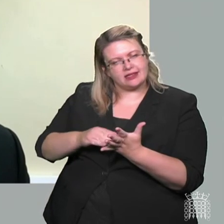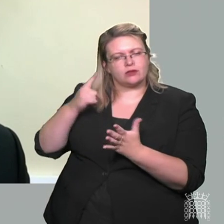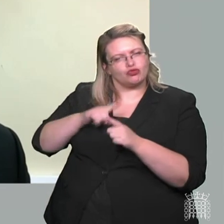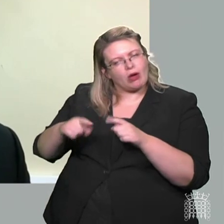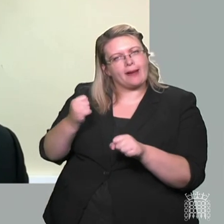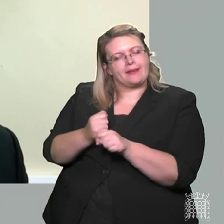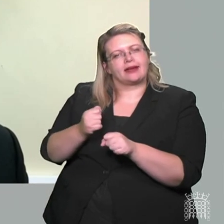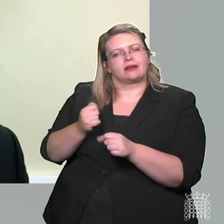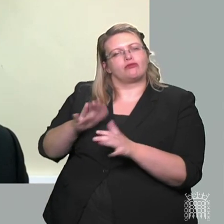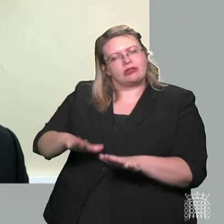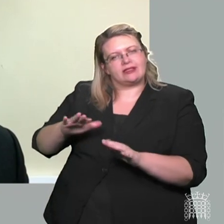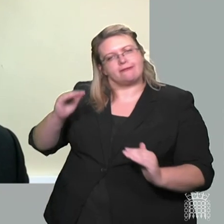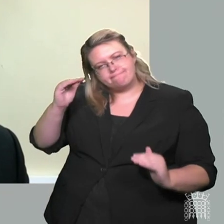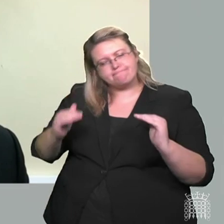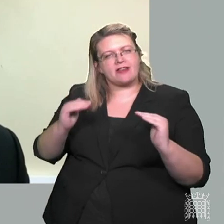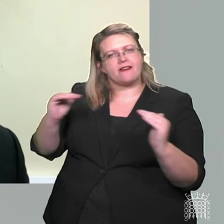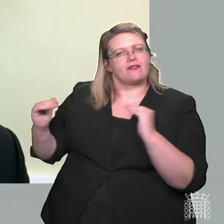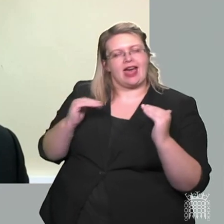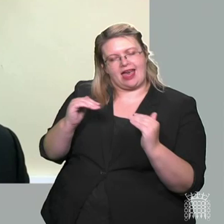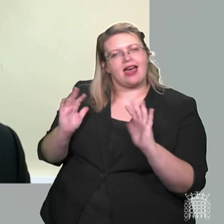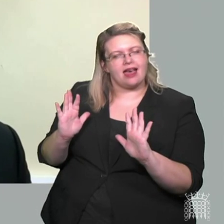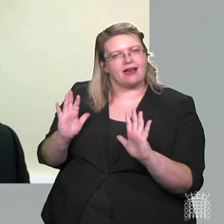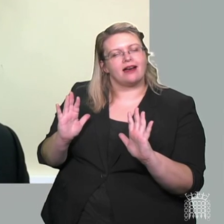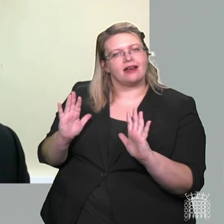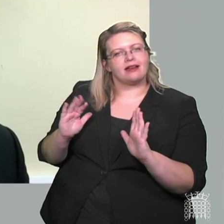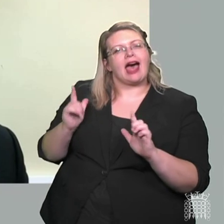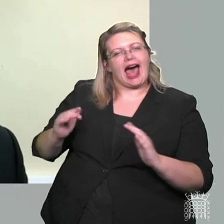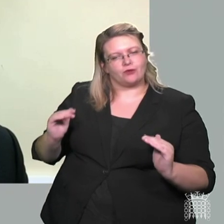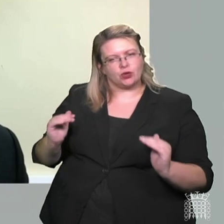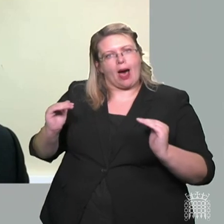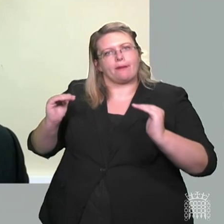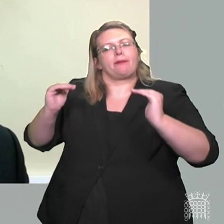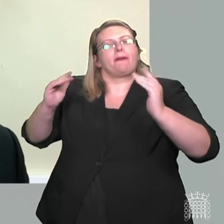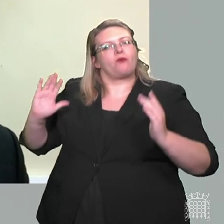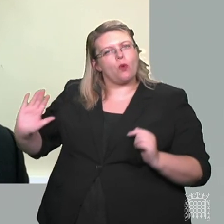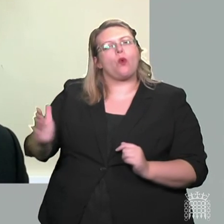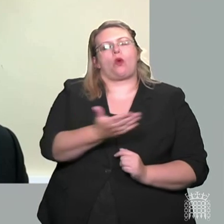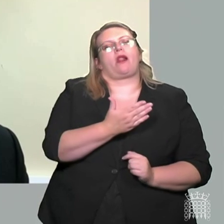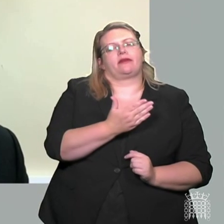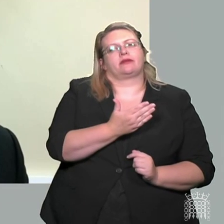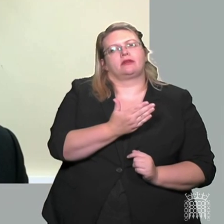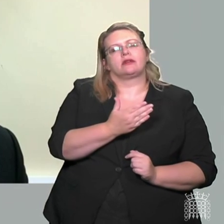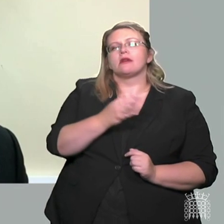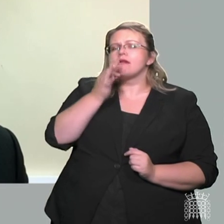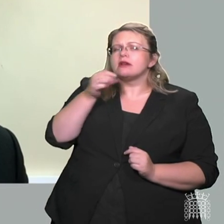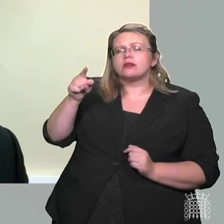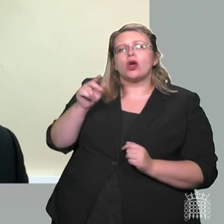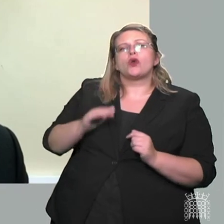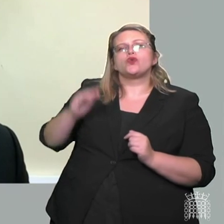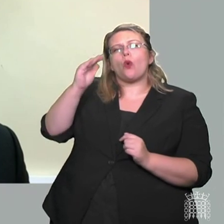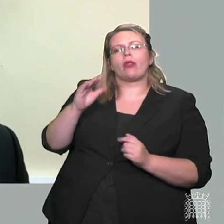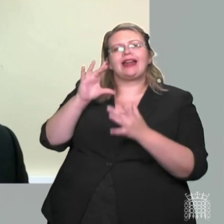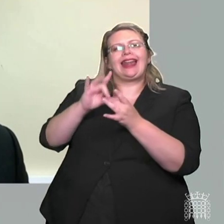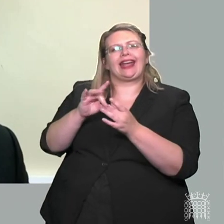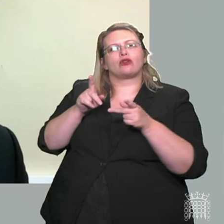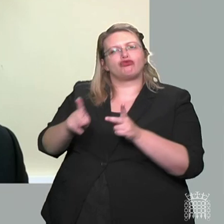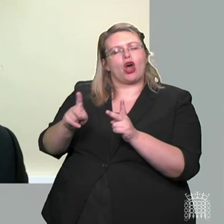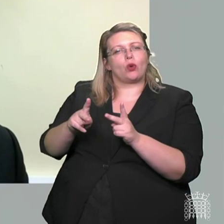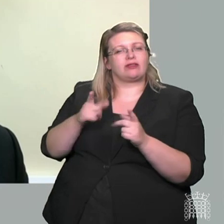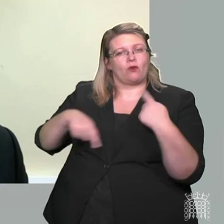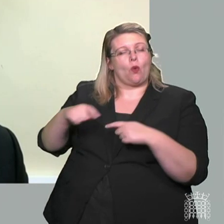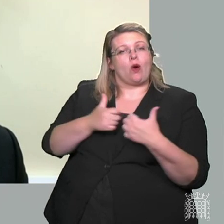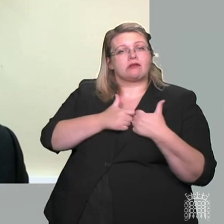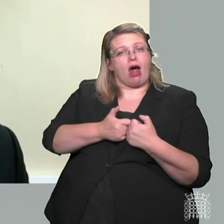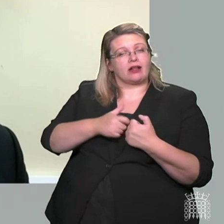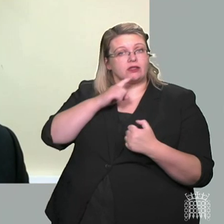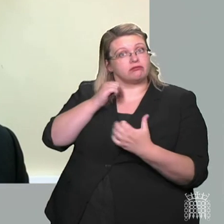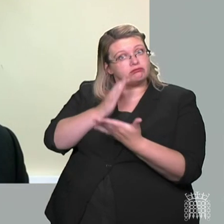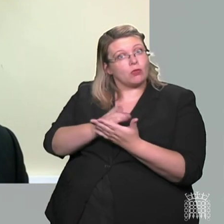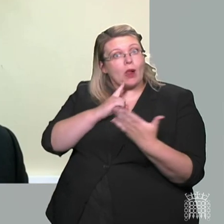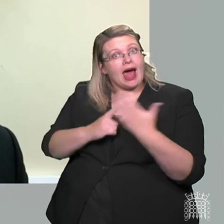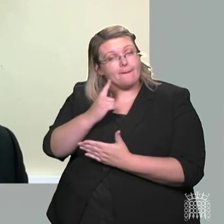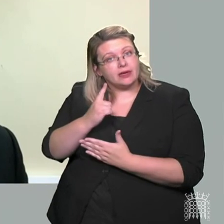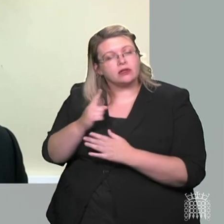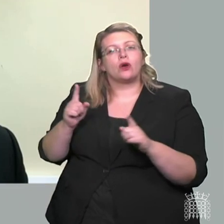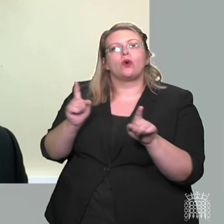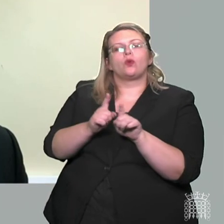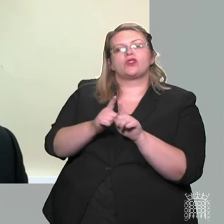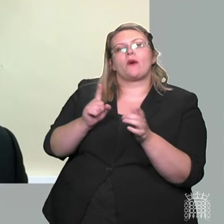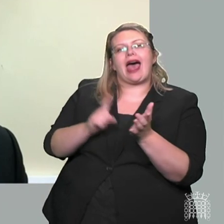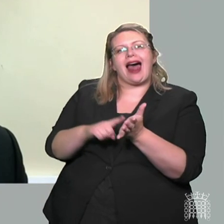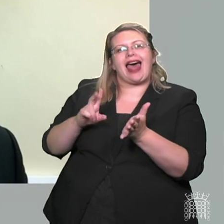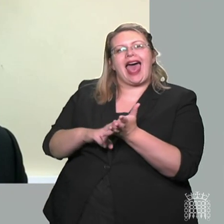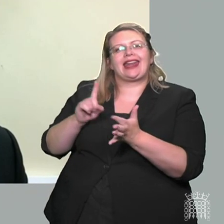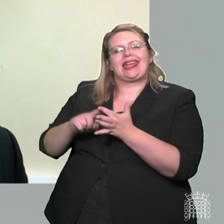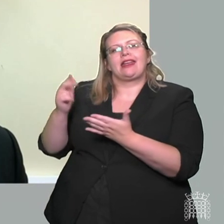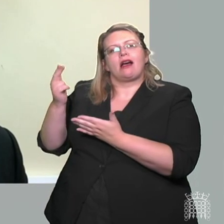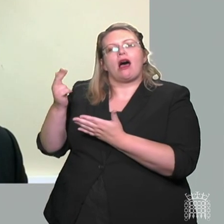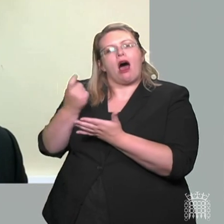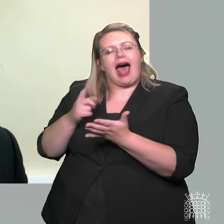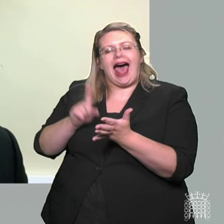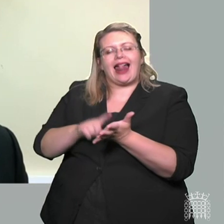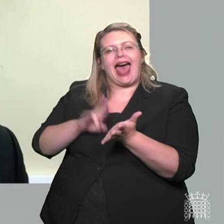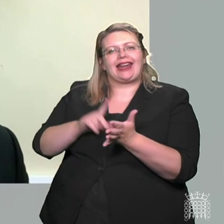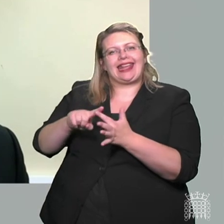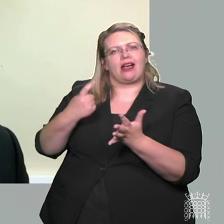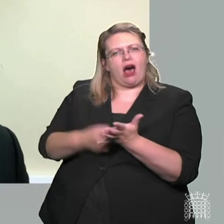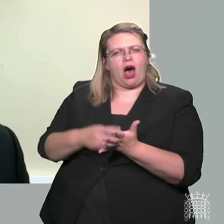A rising tide must float all ships; to that end, will he commit to delivering the northern link road for Darlington, and will he further commit to helping to stop LNER’s great train robbery of services from our station?